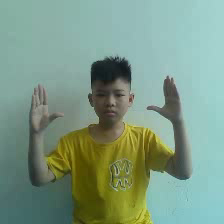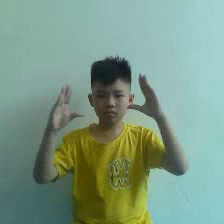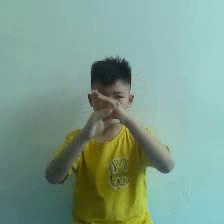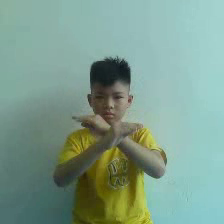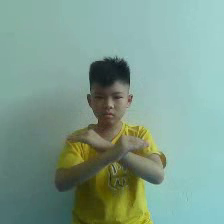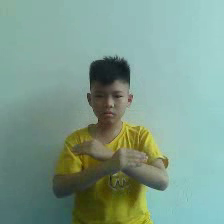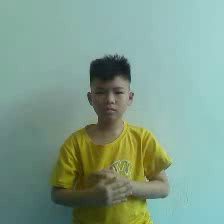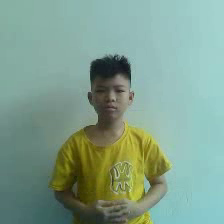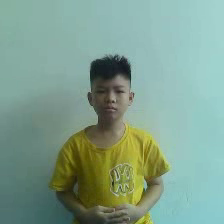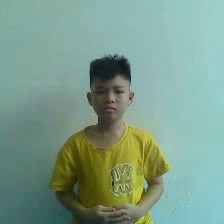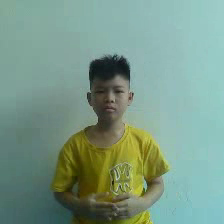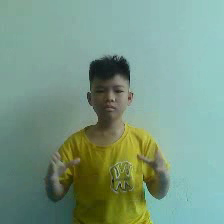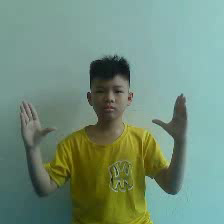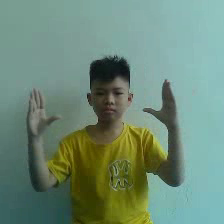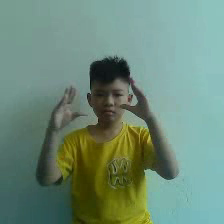Ban đêm